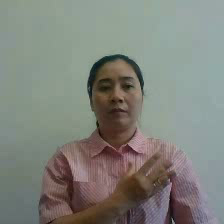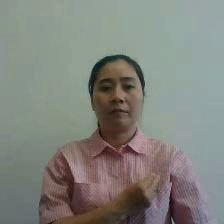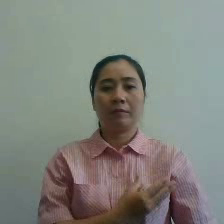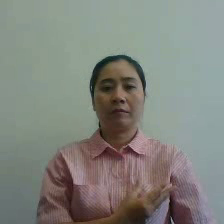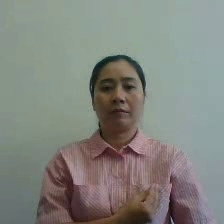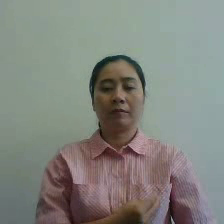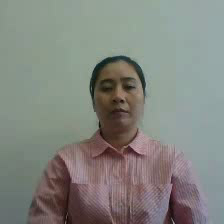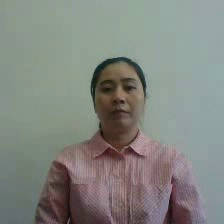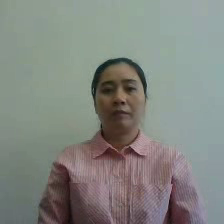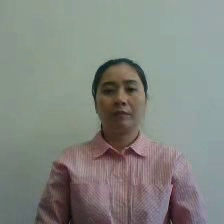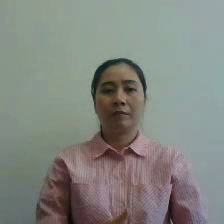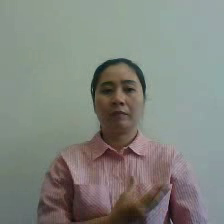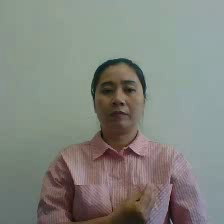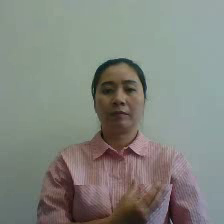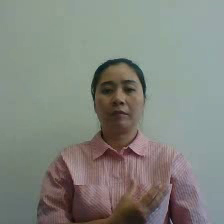Xúc động